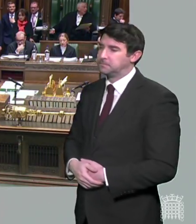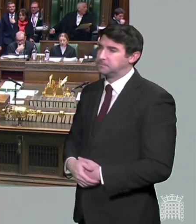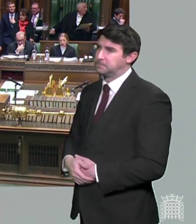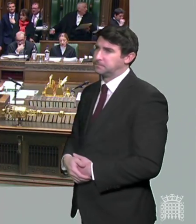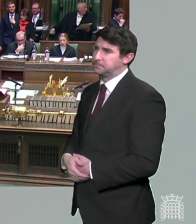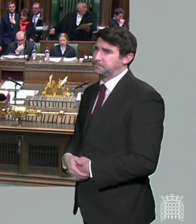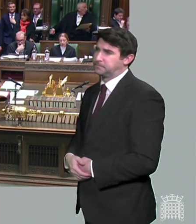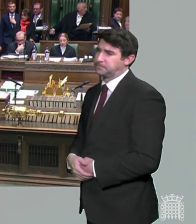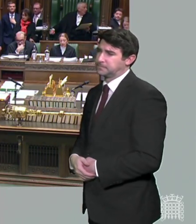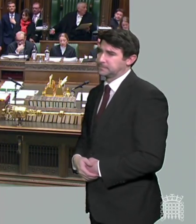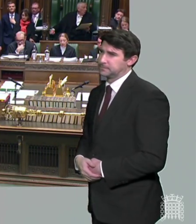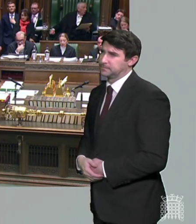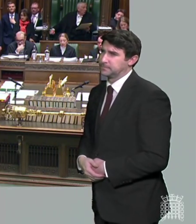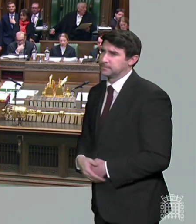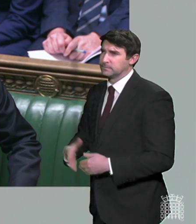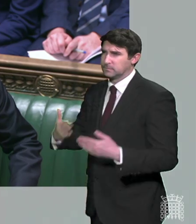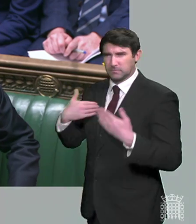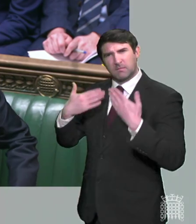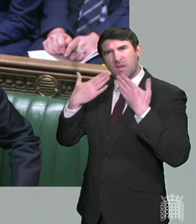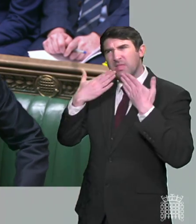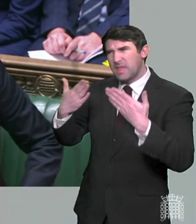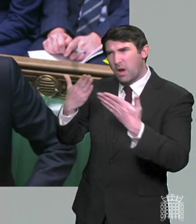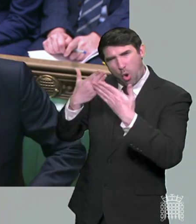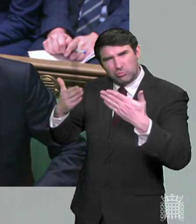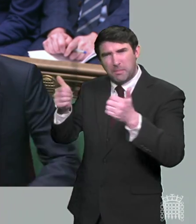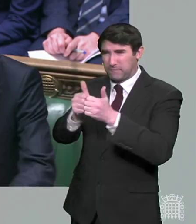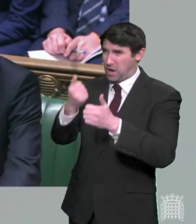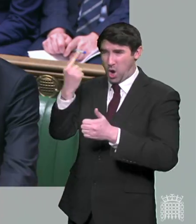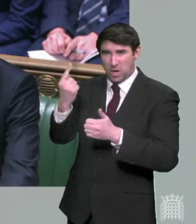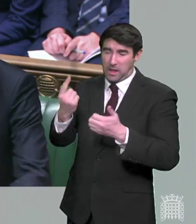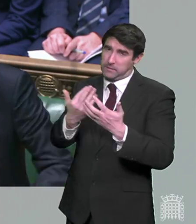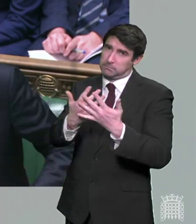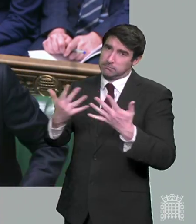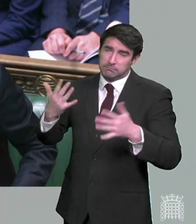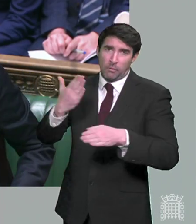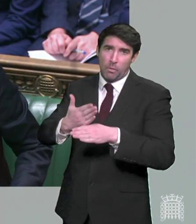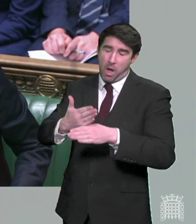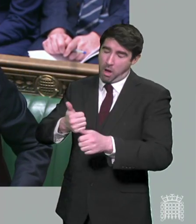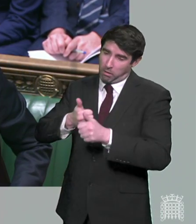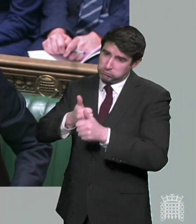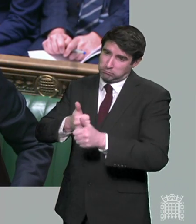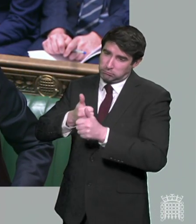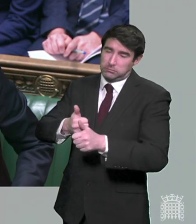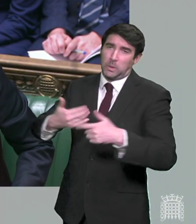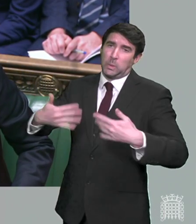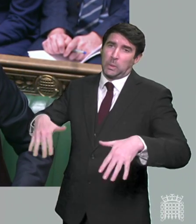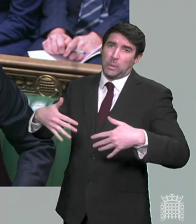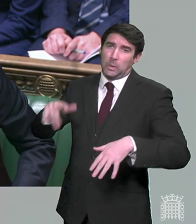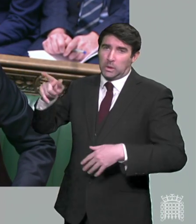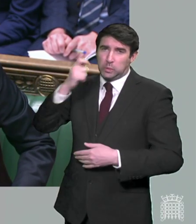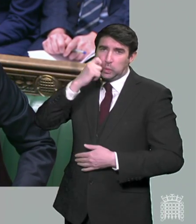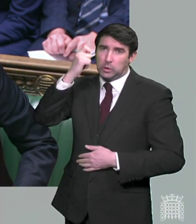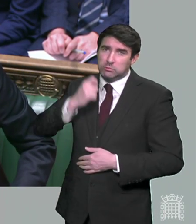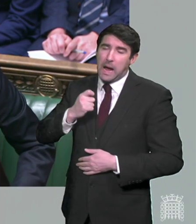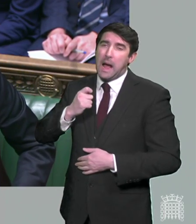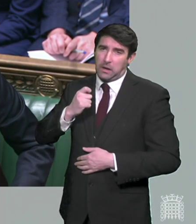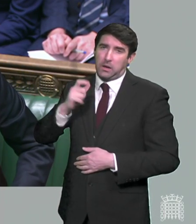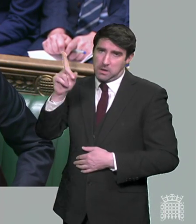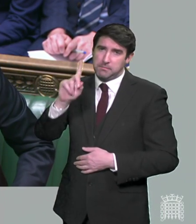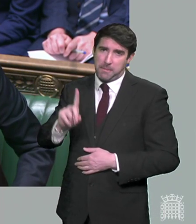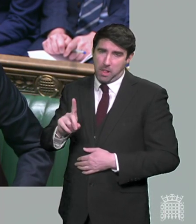I thank my right honourable Friend for all the work she has done in her previous roles to ensure that we provide appropriate support to those in Ukraine.